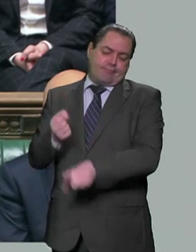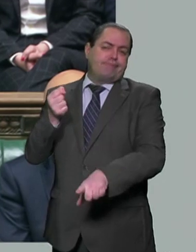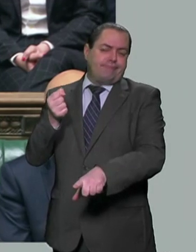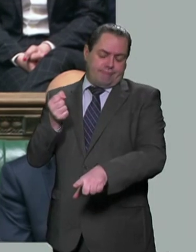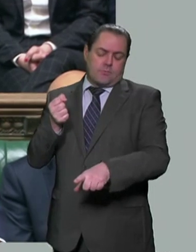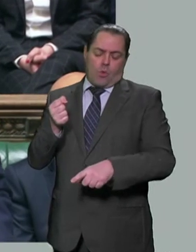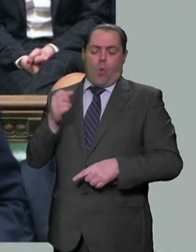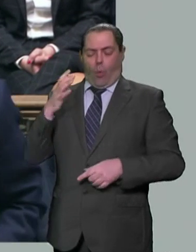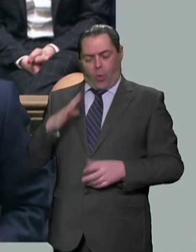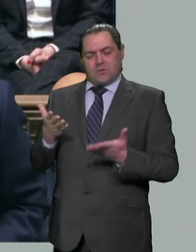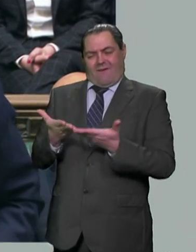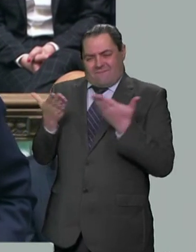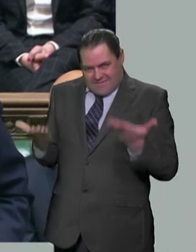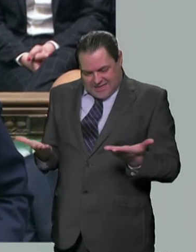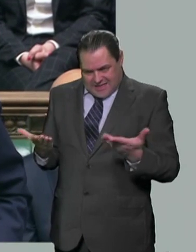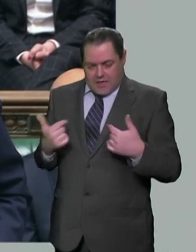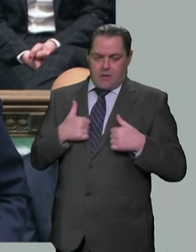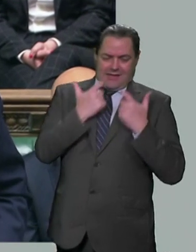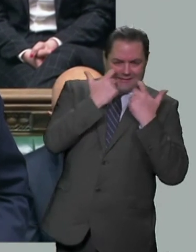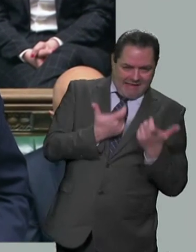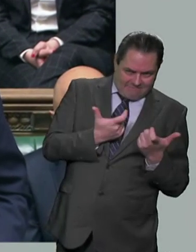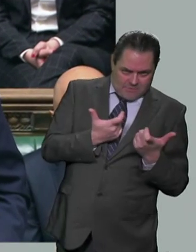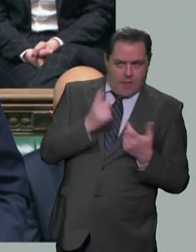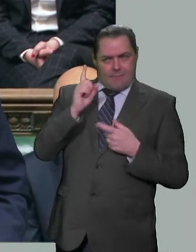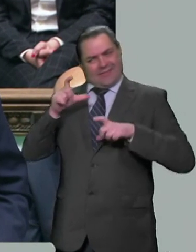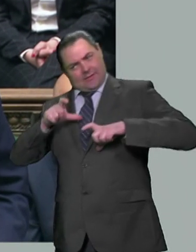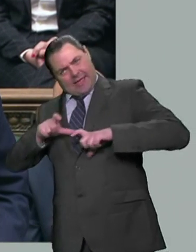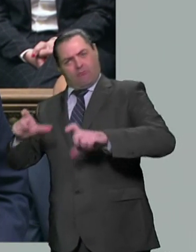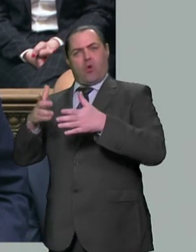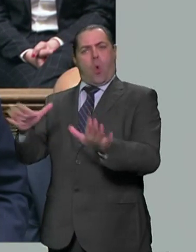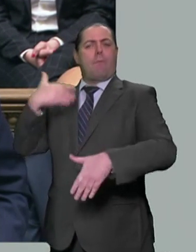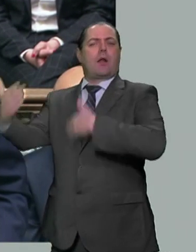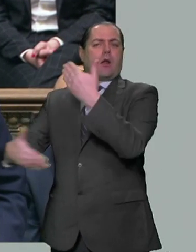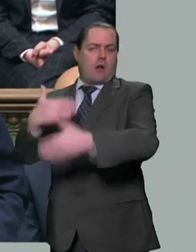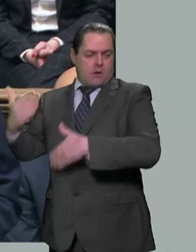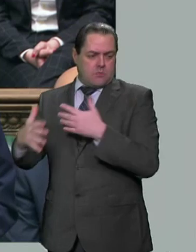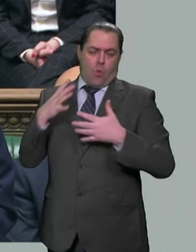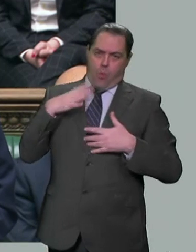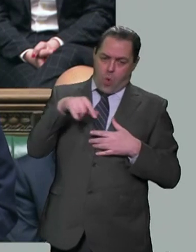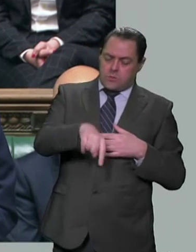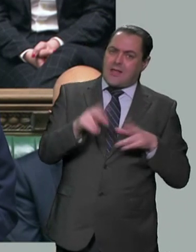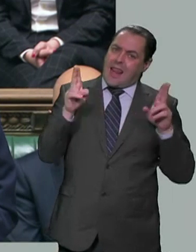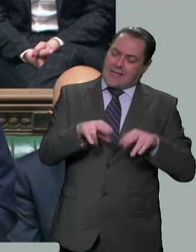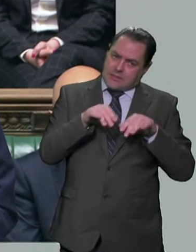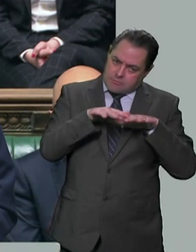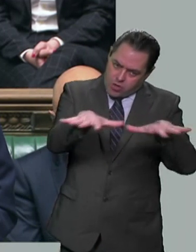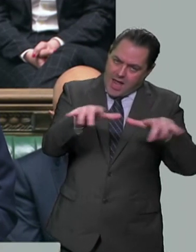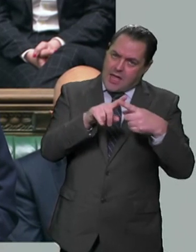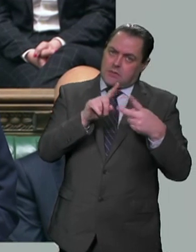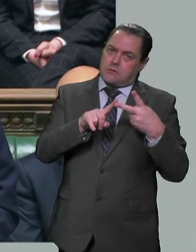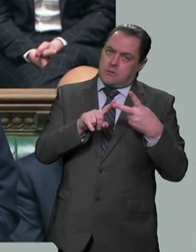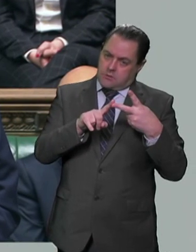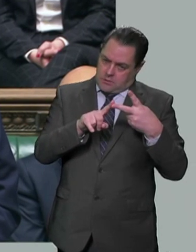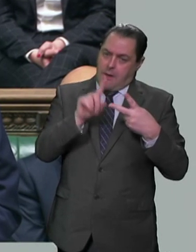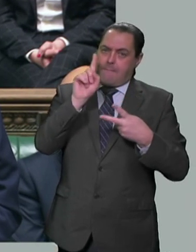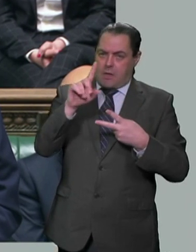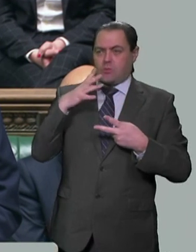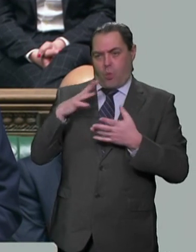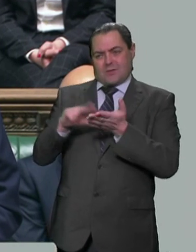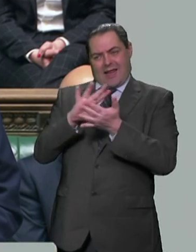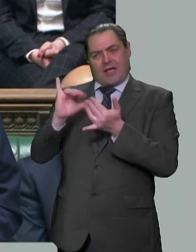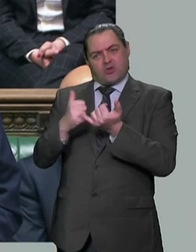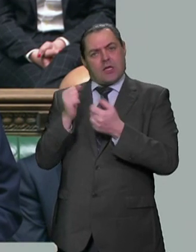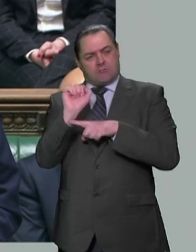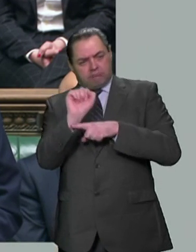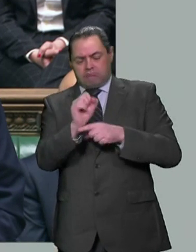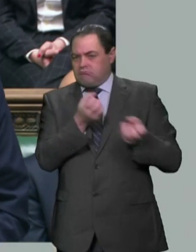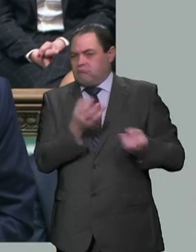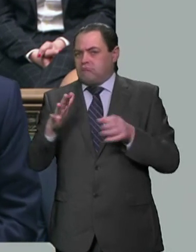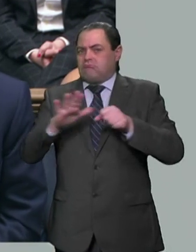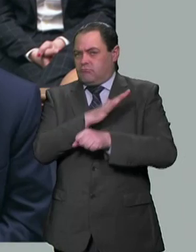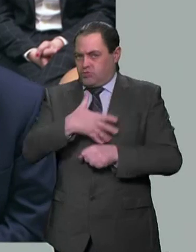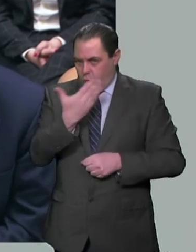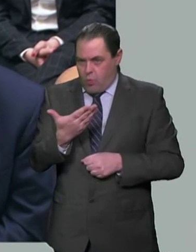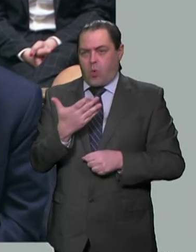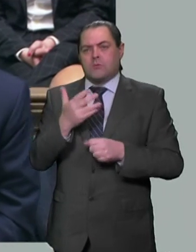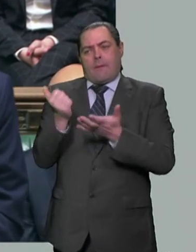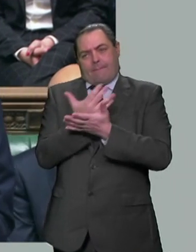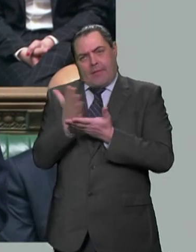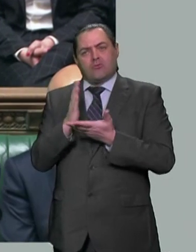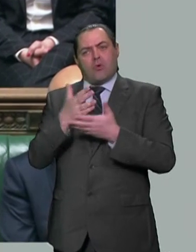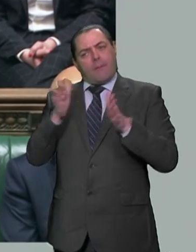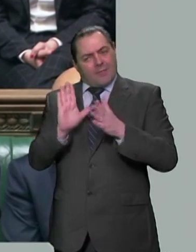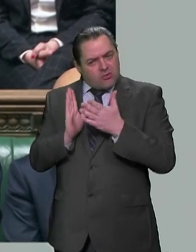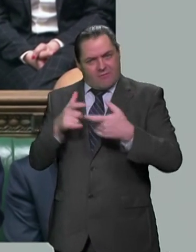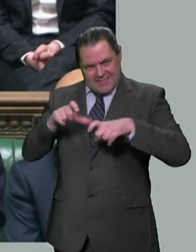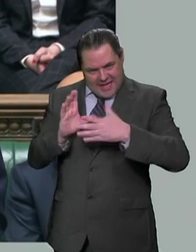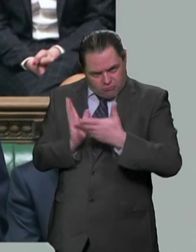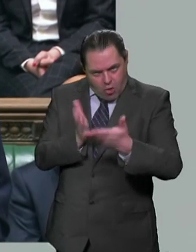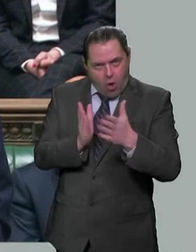Instead, we are taking a balanced approach, using the protection of the boosters and the plan B measures to reduce the spread of the virus, while acting to strengthen our NHS, protect critical national services and keep our supply chains open.